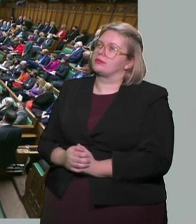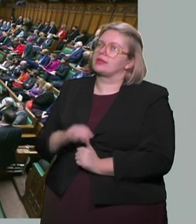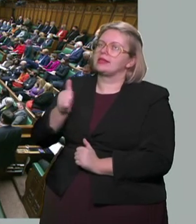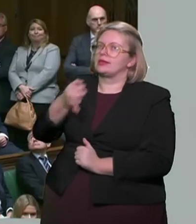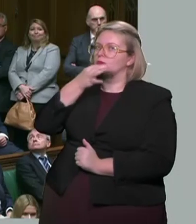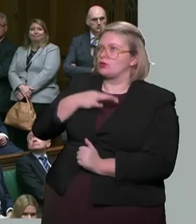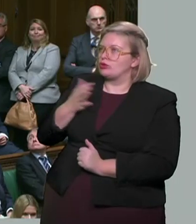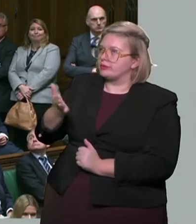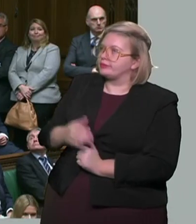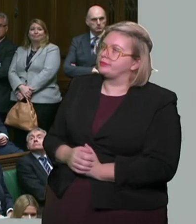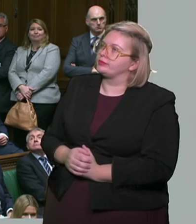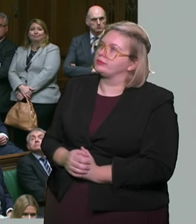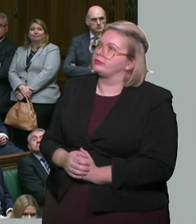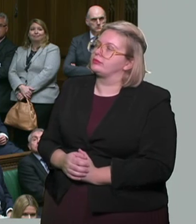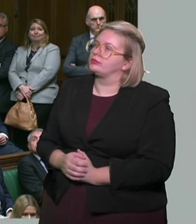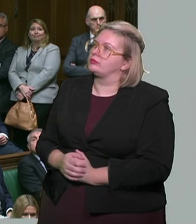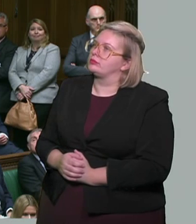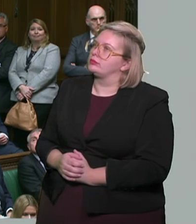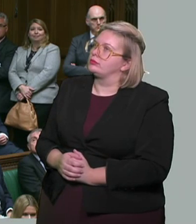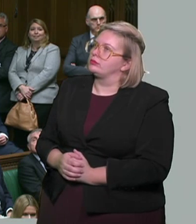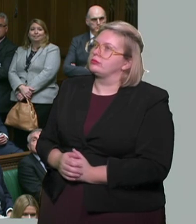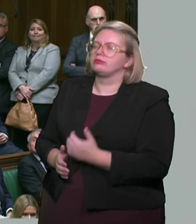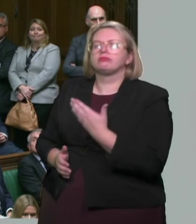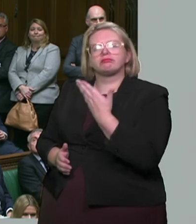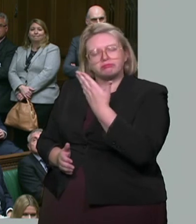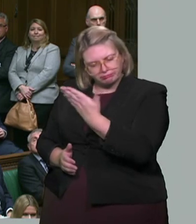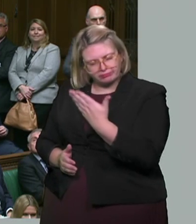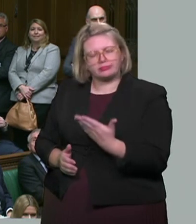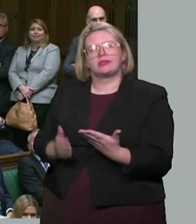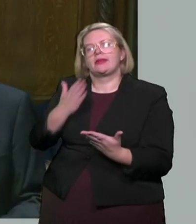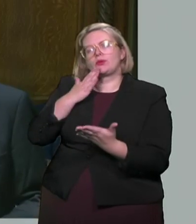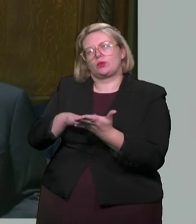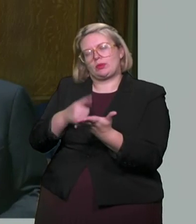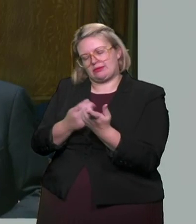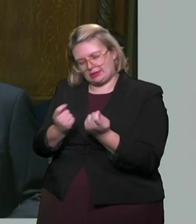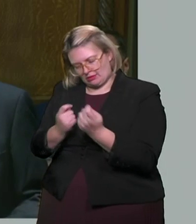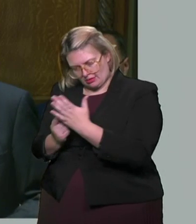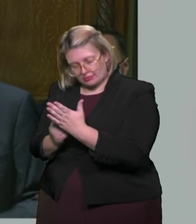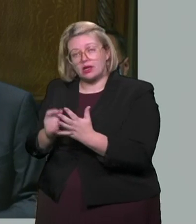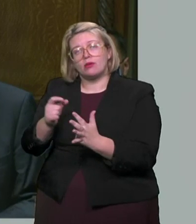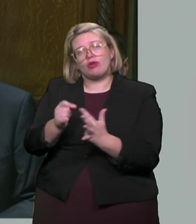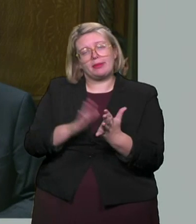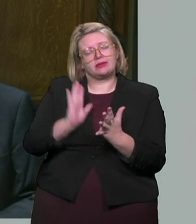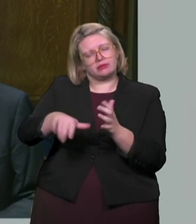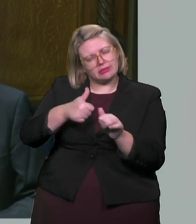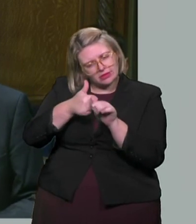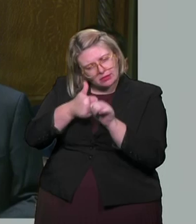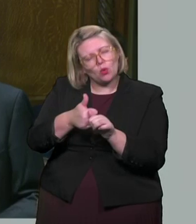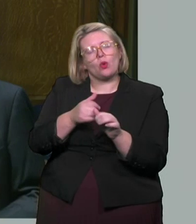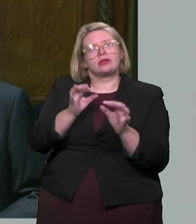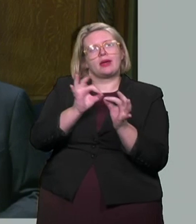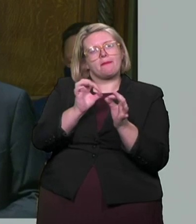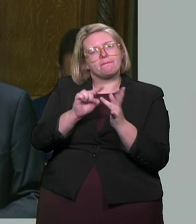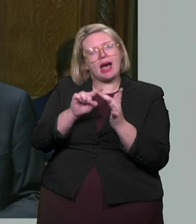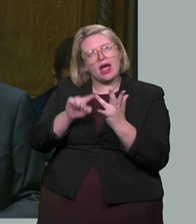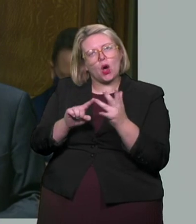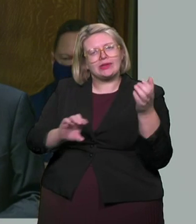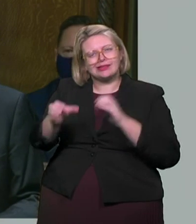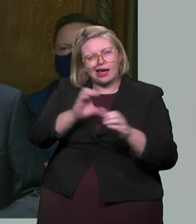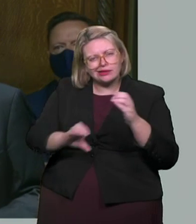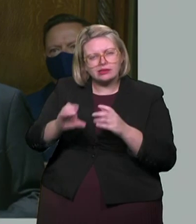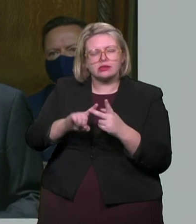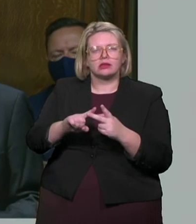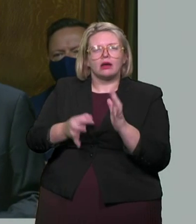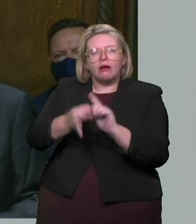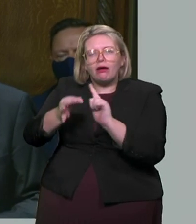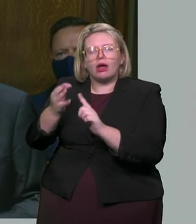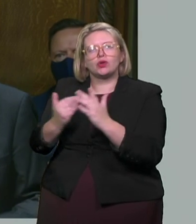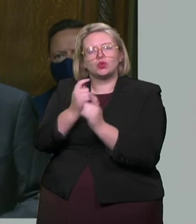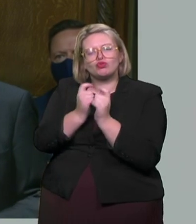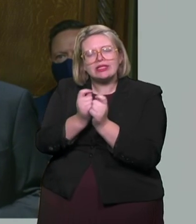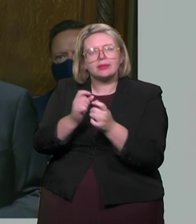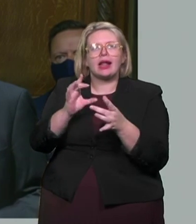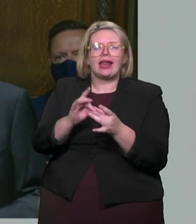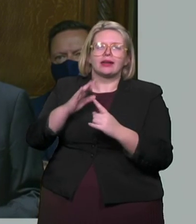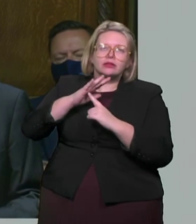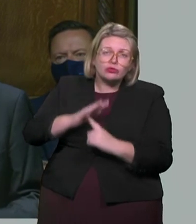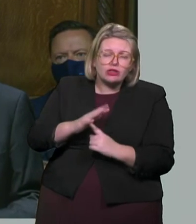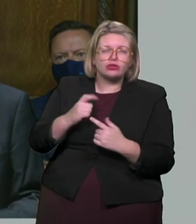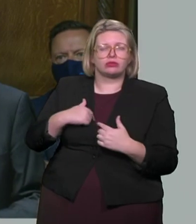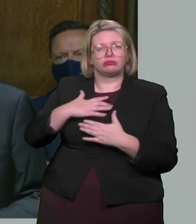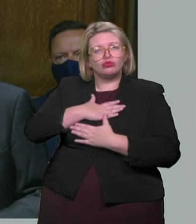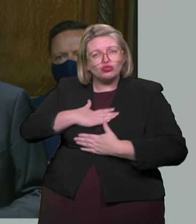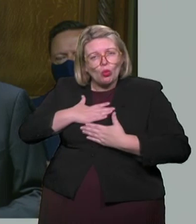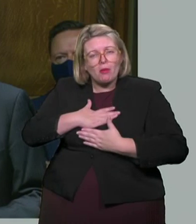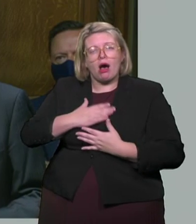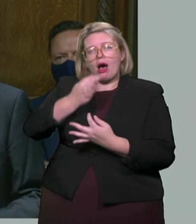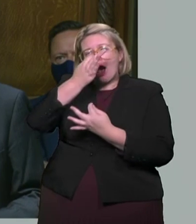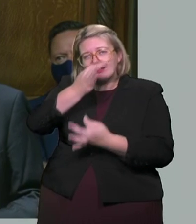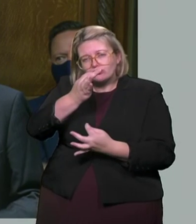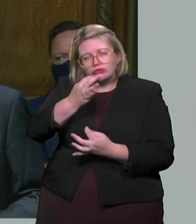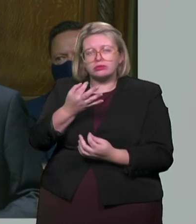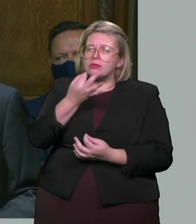Knowing my right honourable Friend’s commitment to UK bioscience, and his understanding of the exciting potential for improving mental health treatments for conditions such as depression, trauma and addiction, will he cut through the current barriers to research into psilocybin